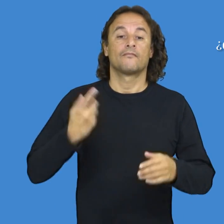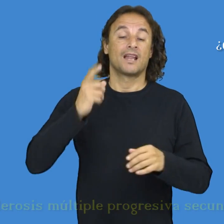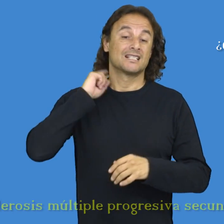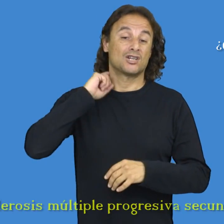meningitis